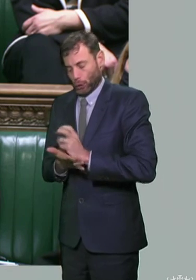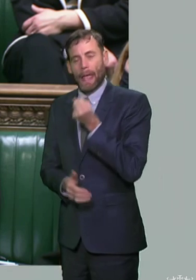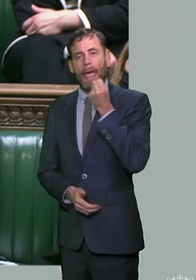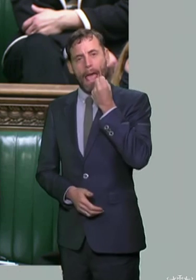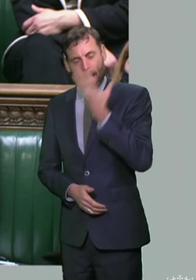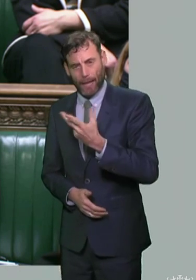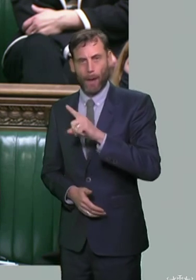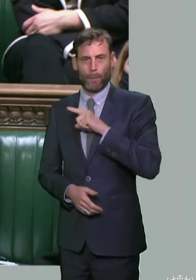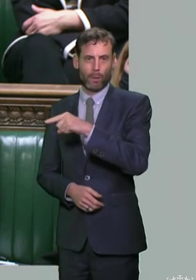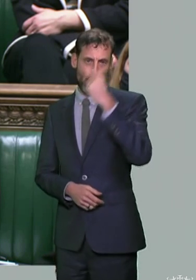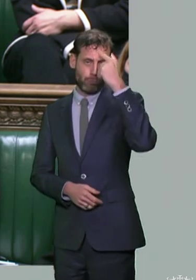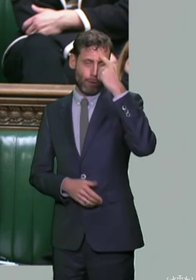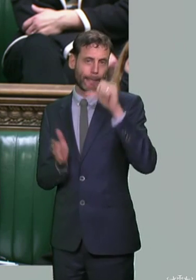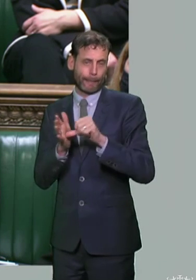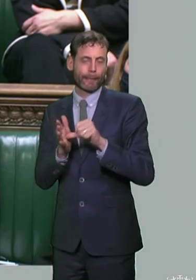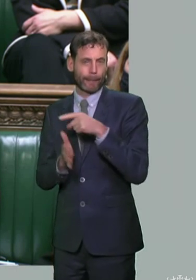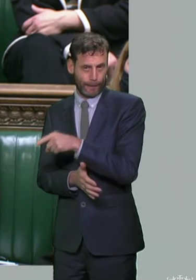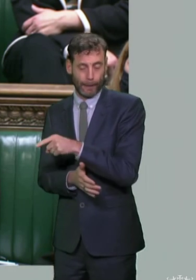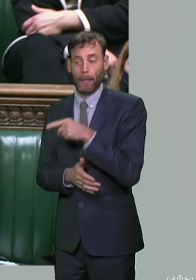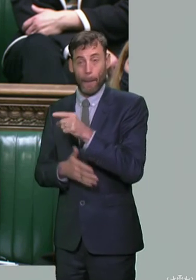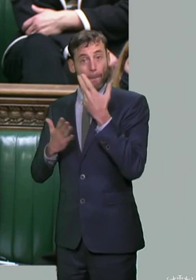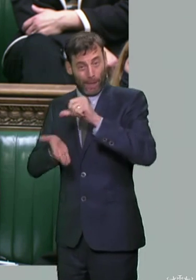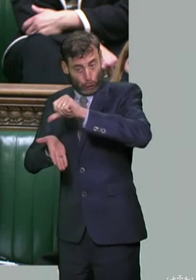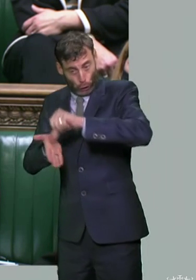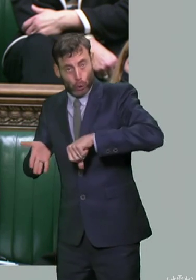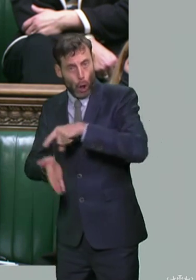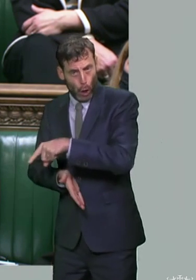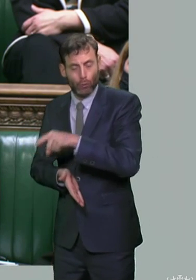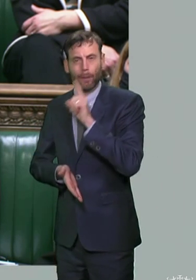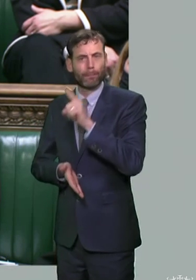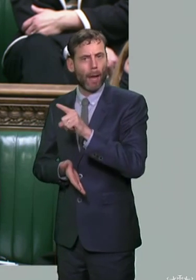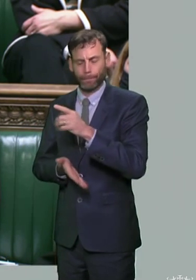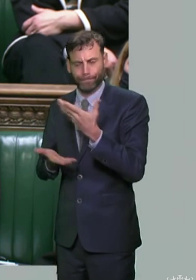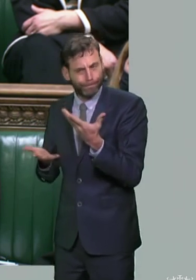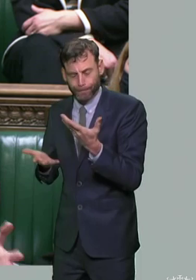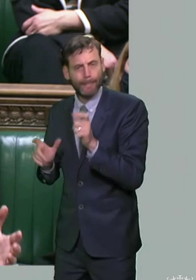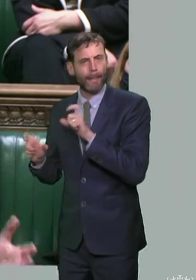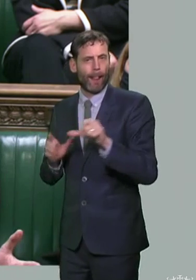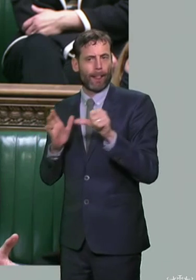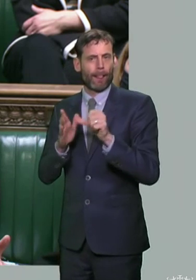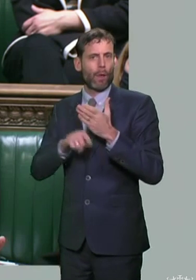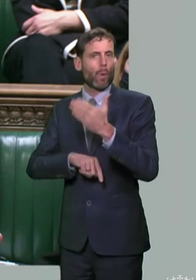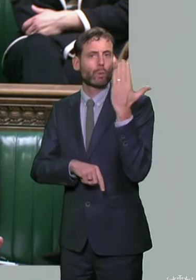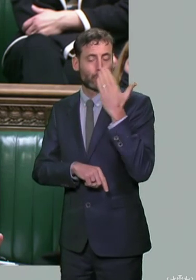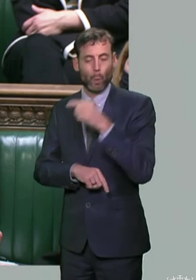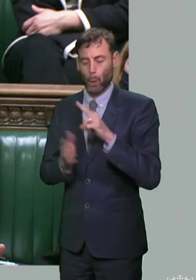He has had surgery now, but it is a struggle every day to get him to stay in school.